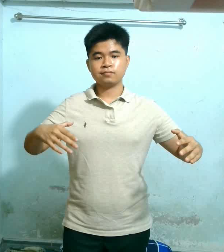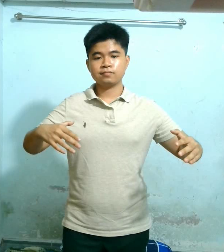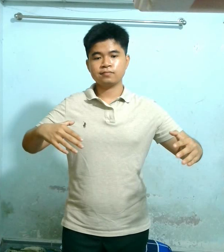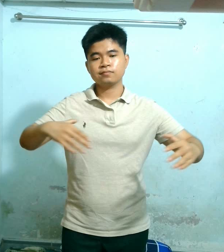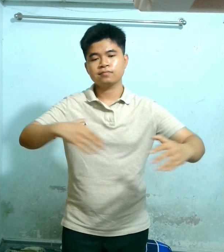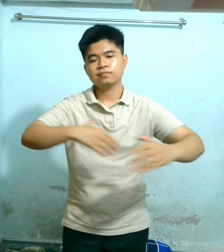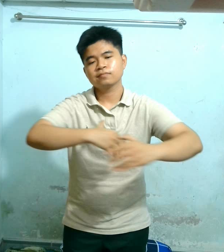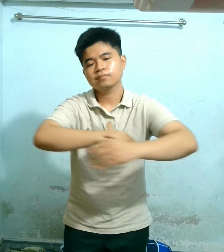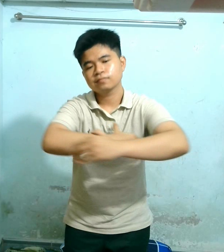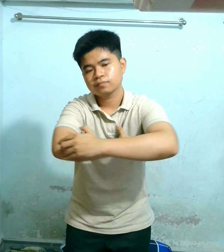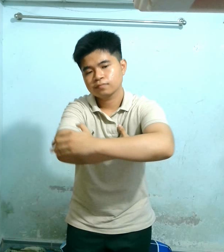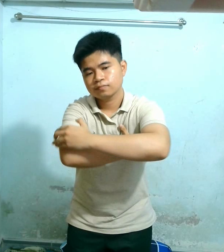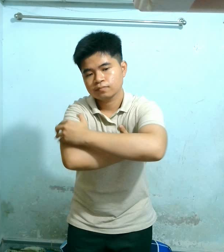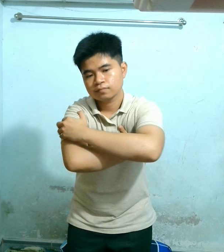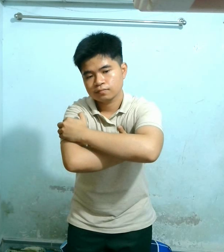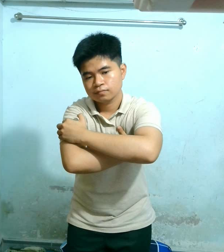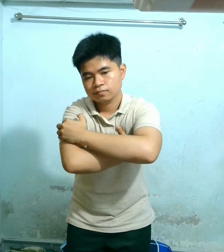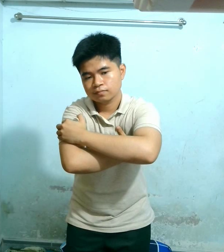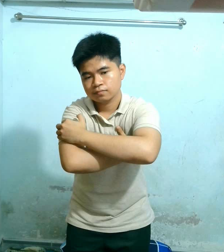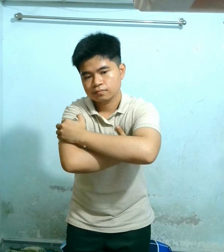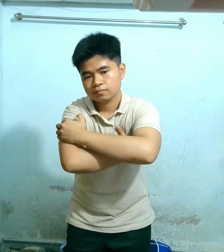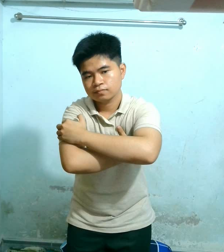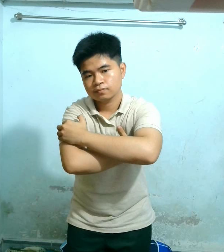om